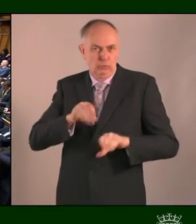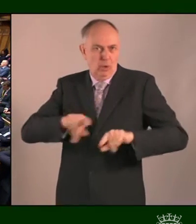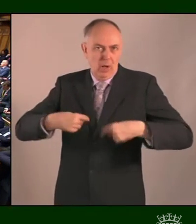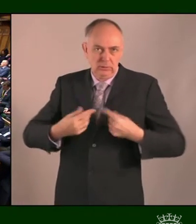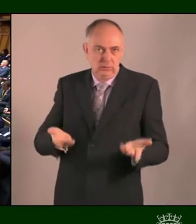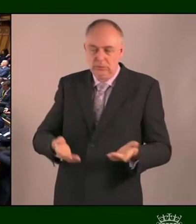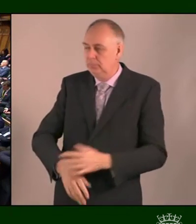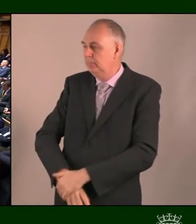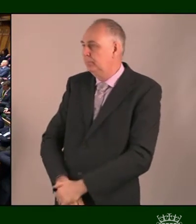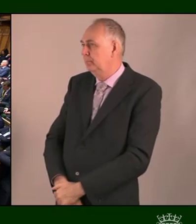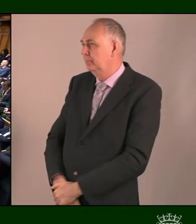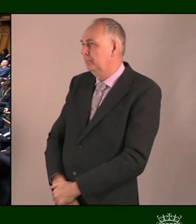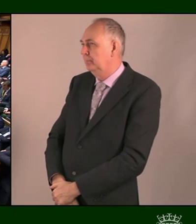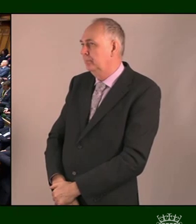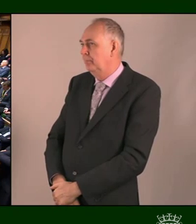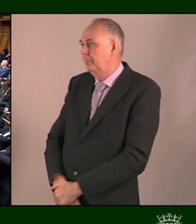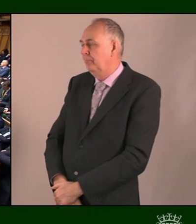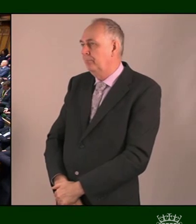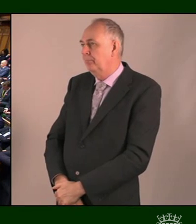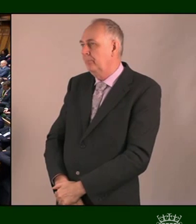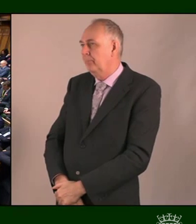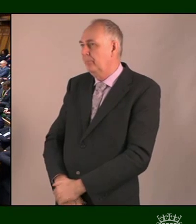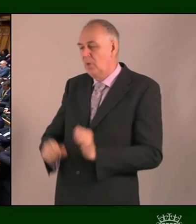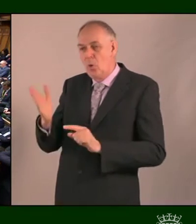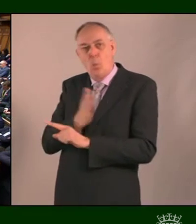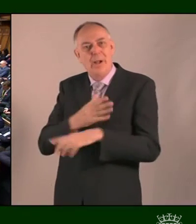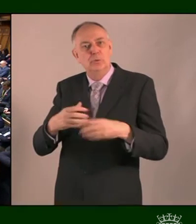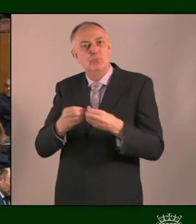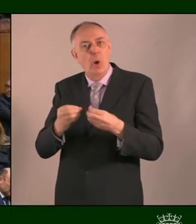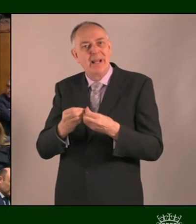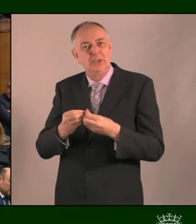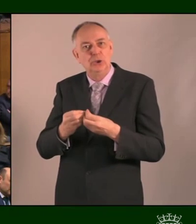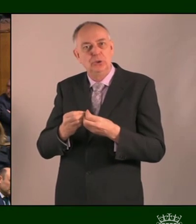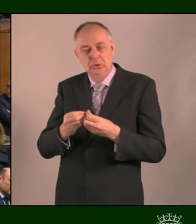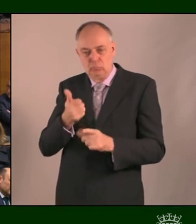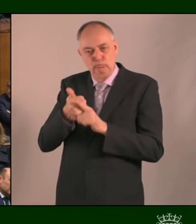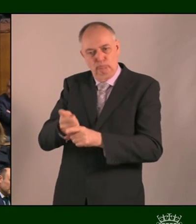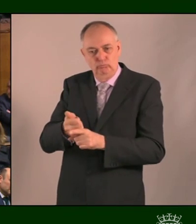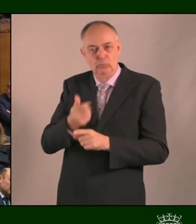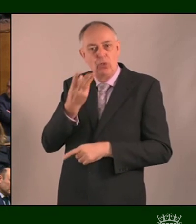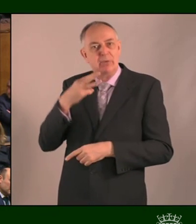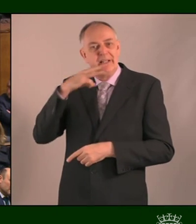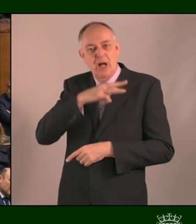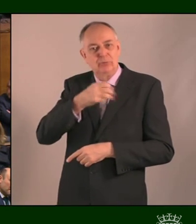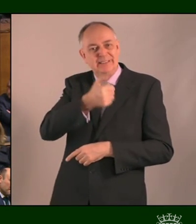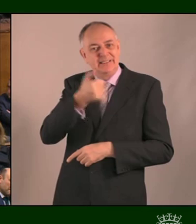Communities like mine in West Bromwich West are grateful for this Government’s commitment to 366 police officers for the west midlands.